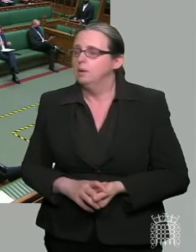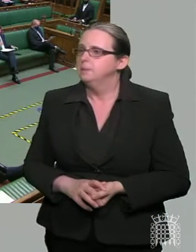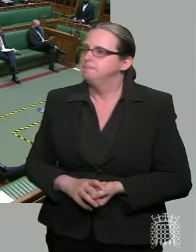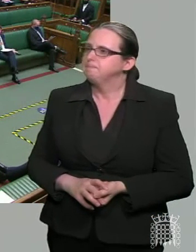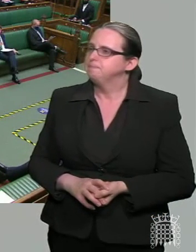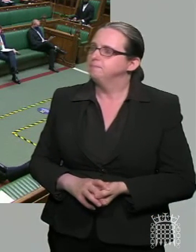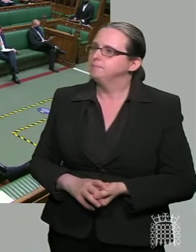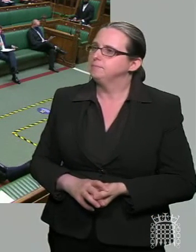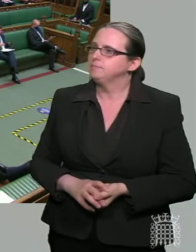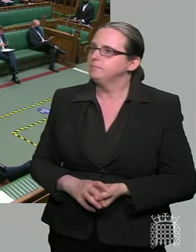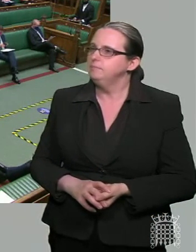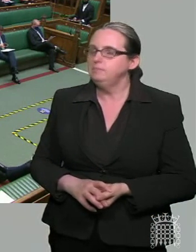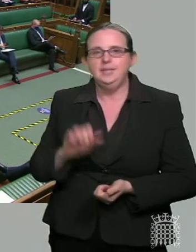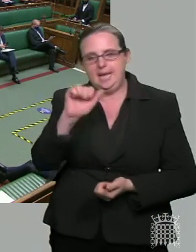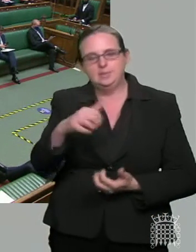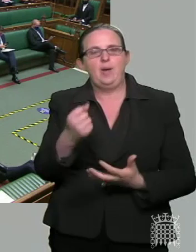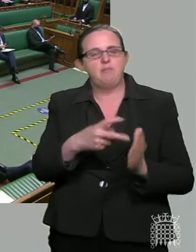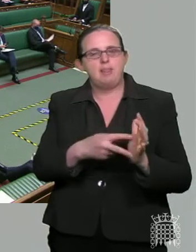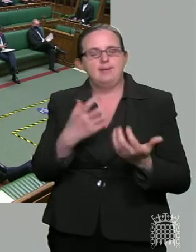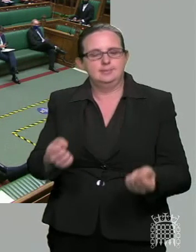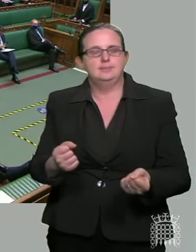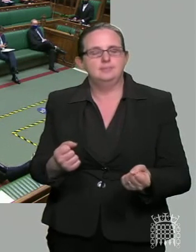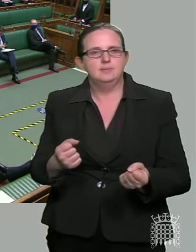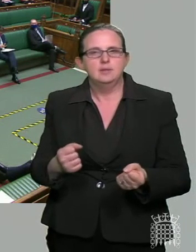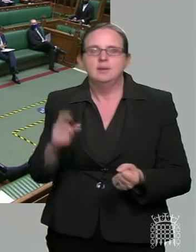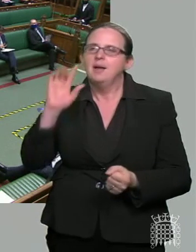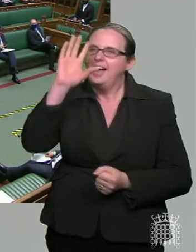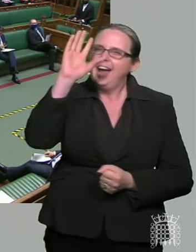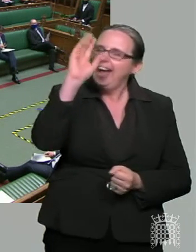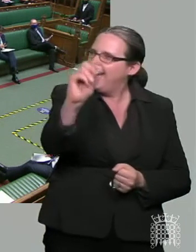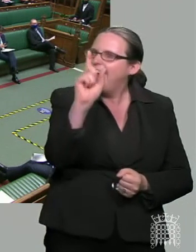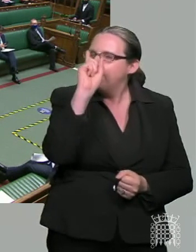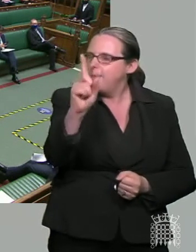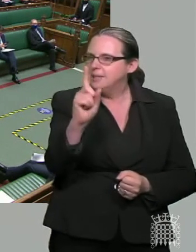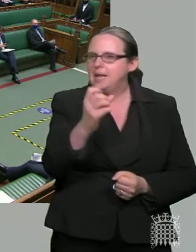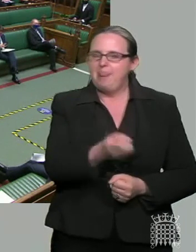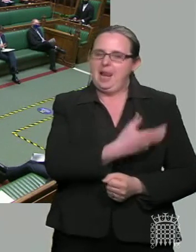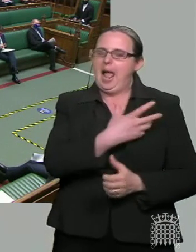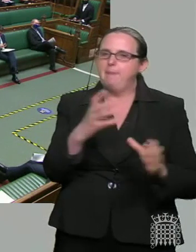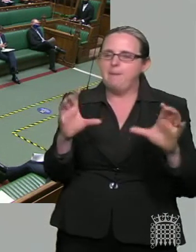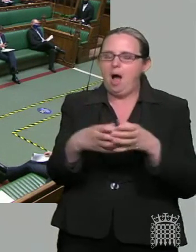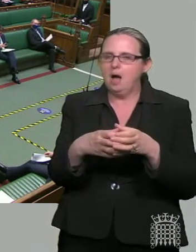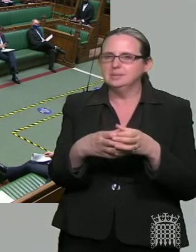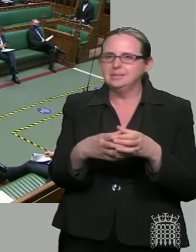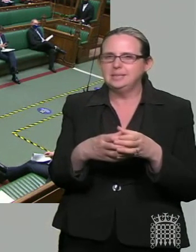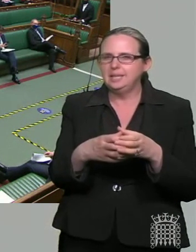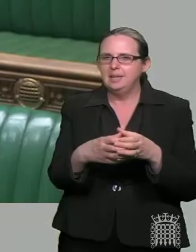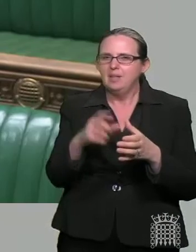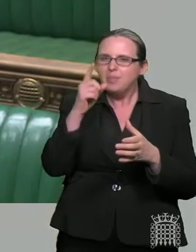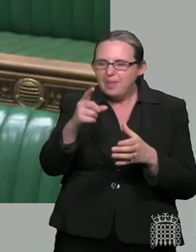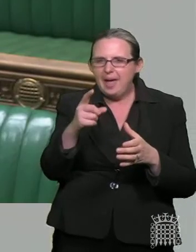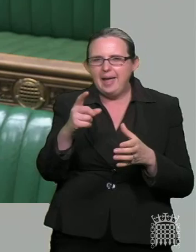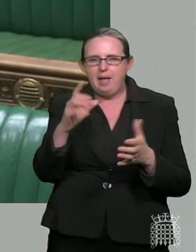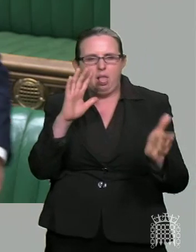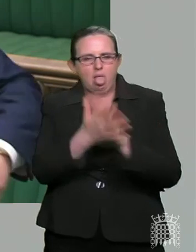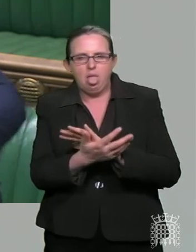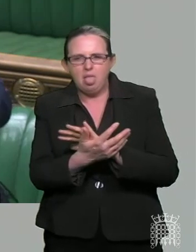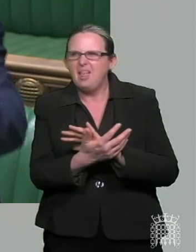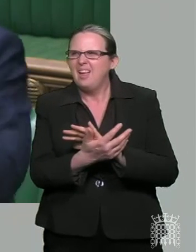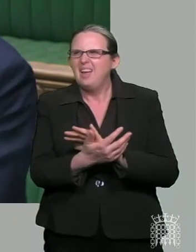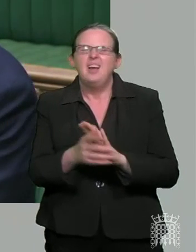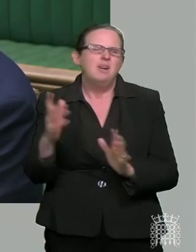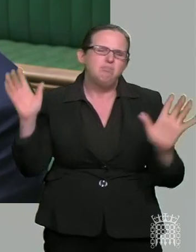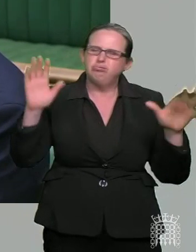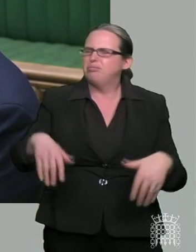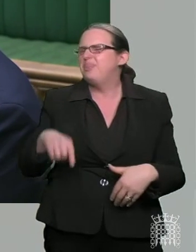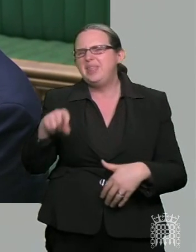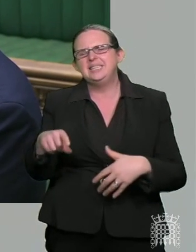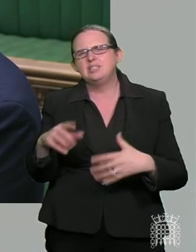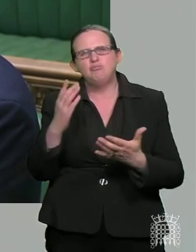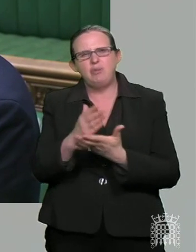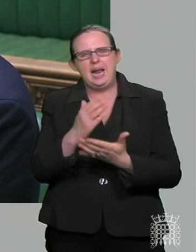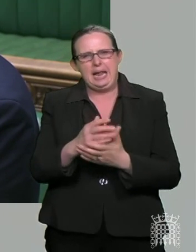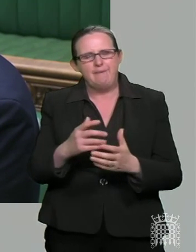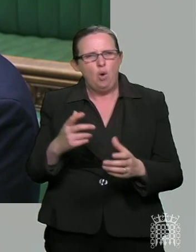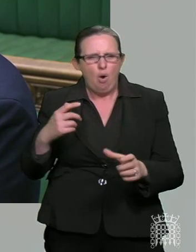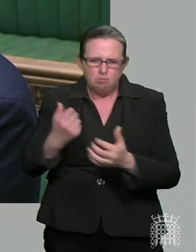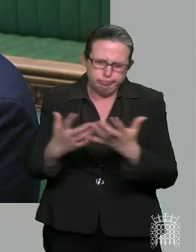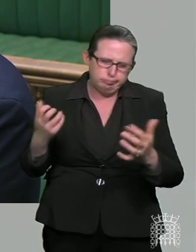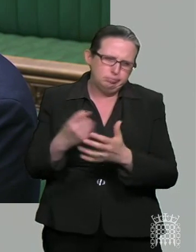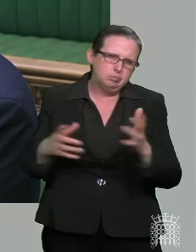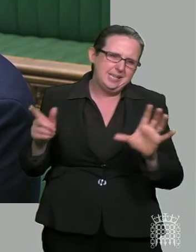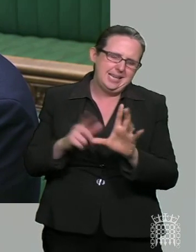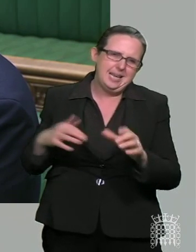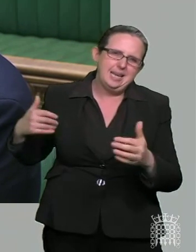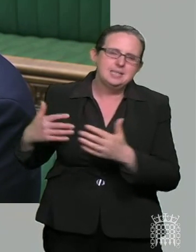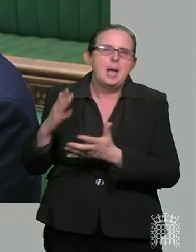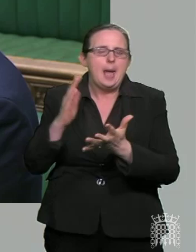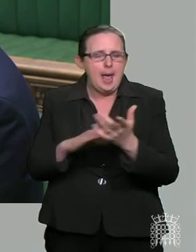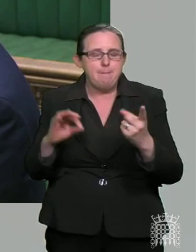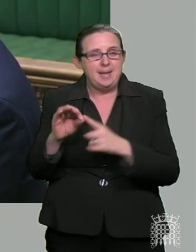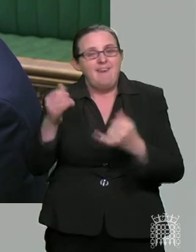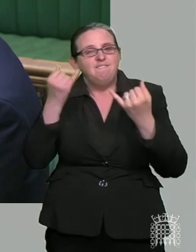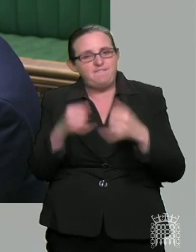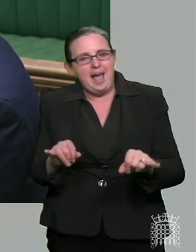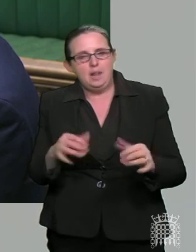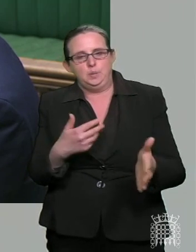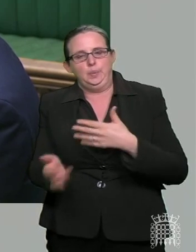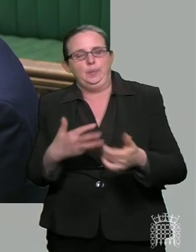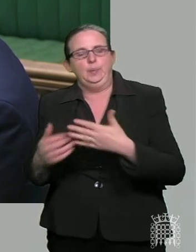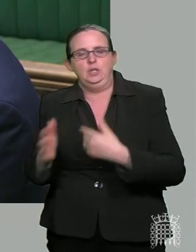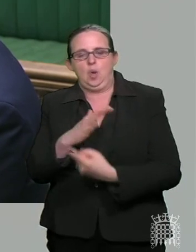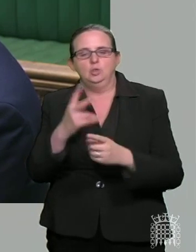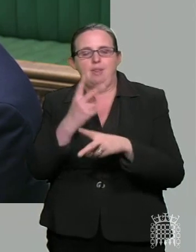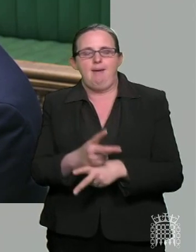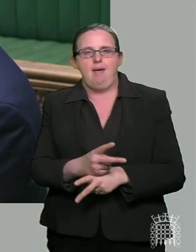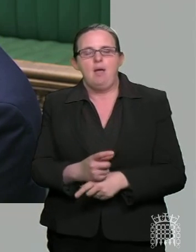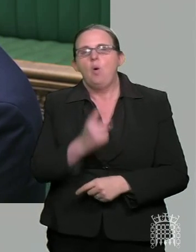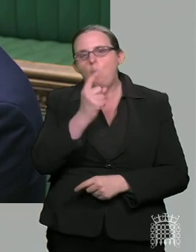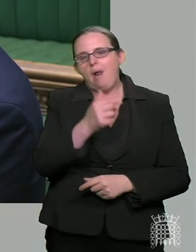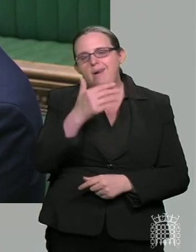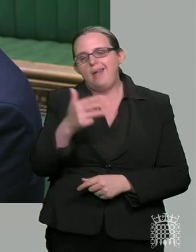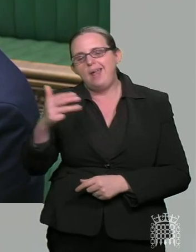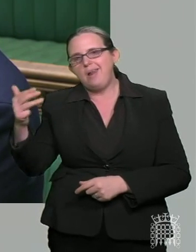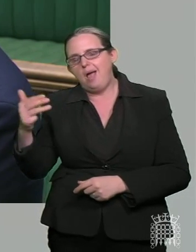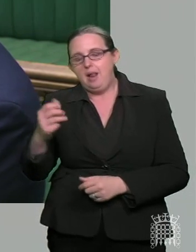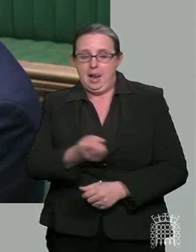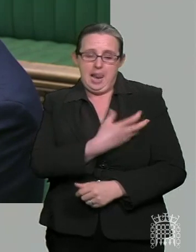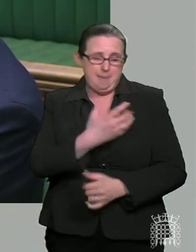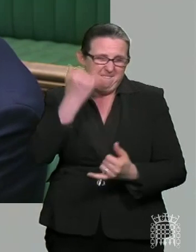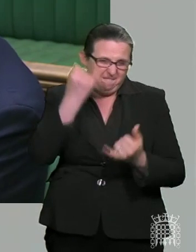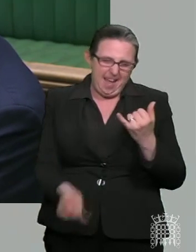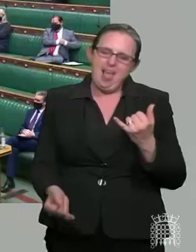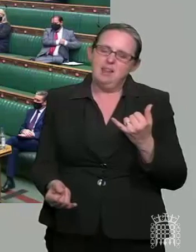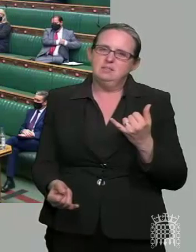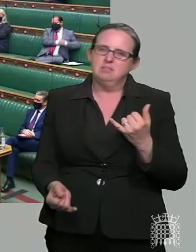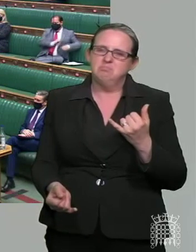Yes is the answer, but the Labour party junked it in— This is something that, for decades, politicians have failed to address: in 1999, Labour failed to address the plan.